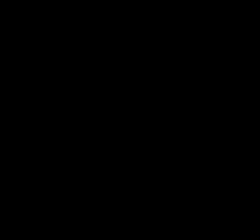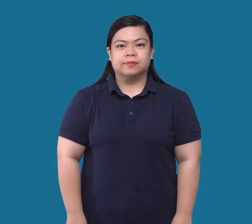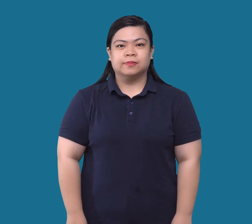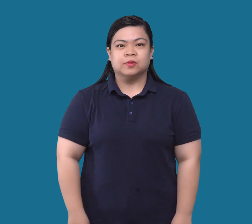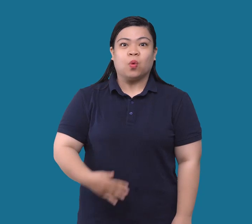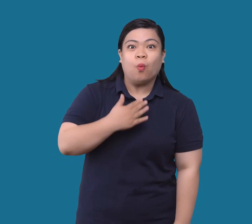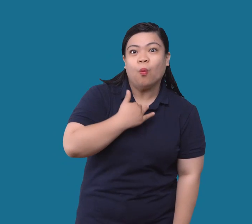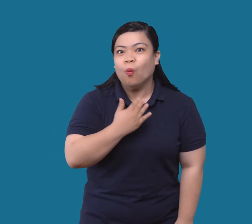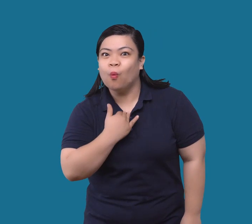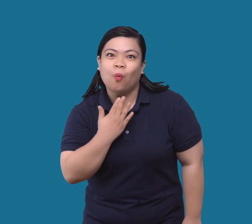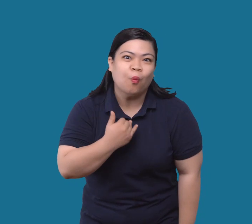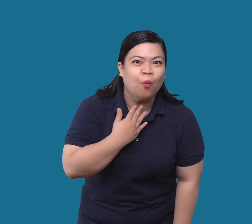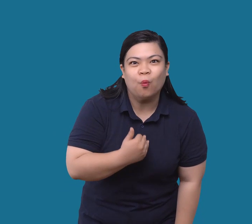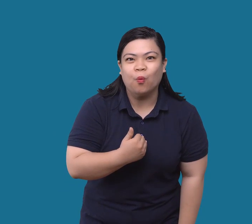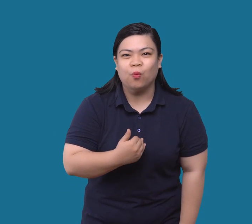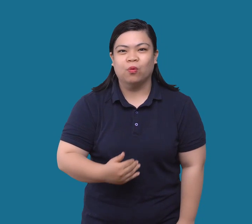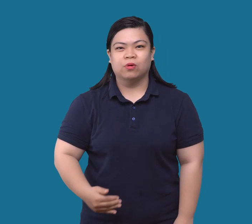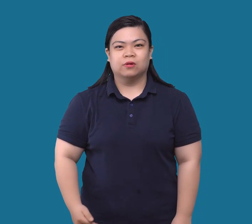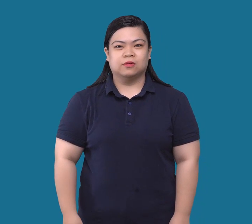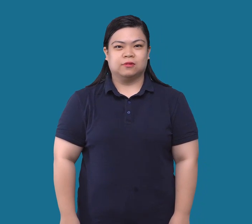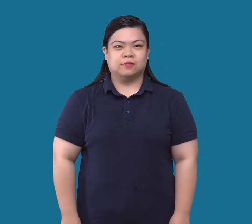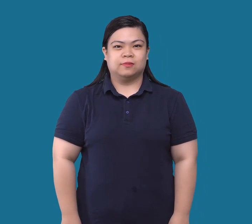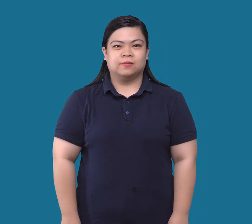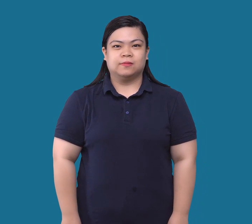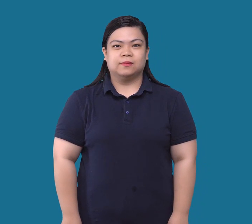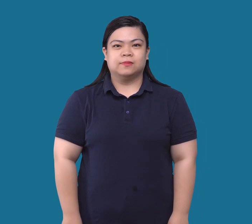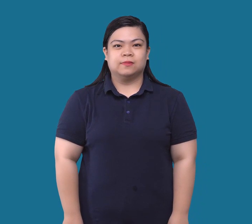thích thú